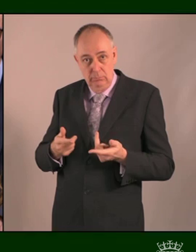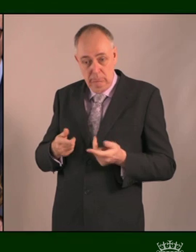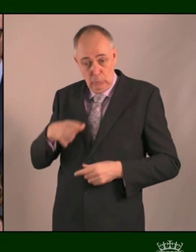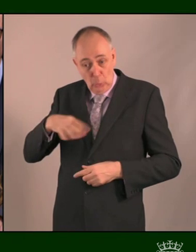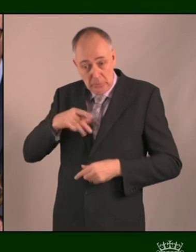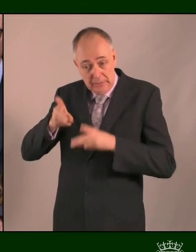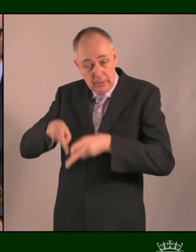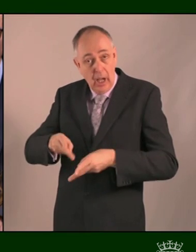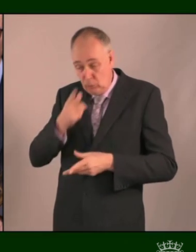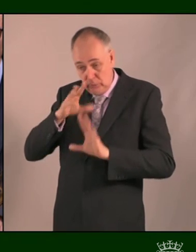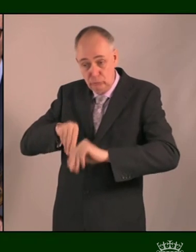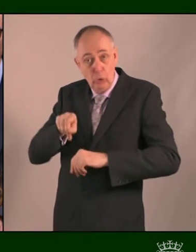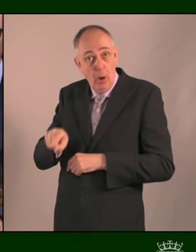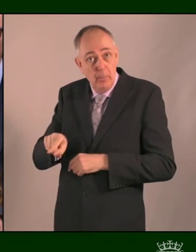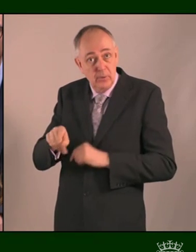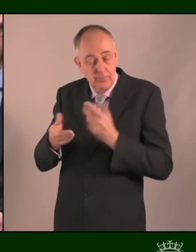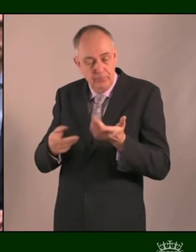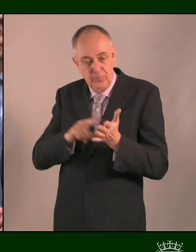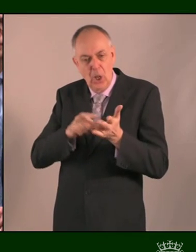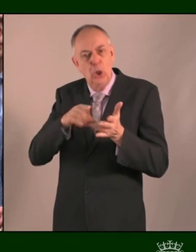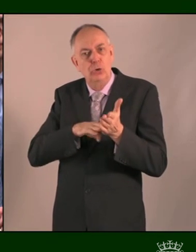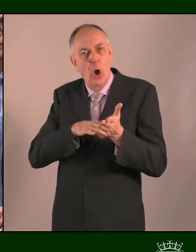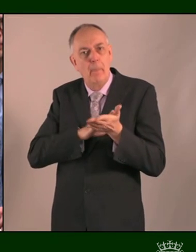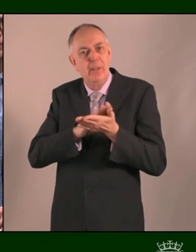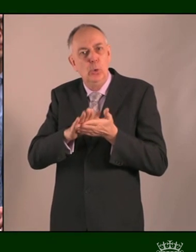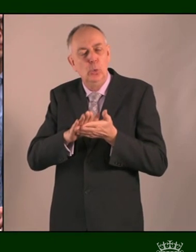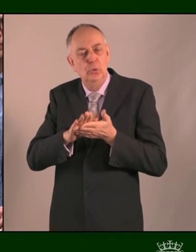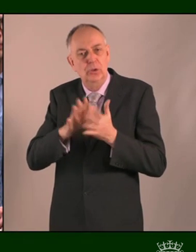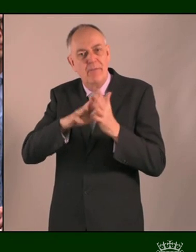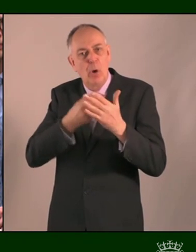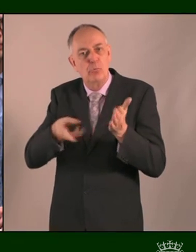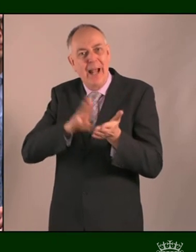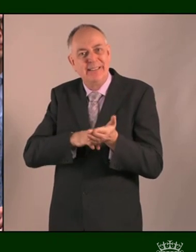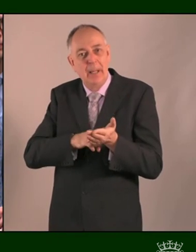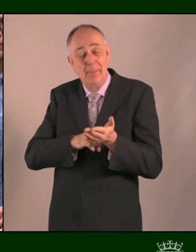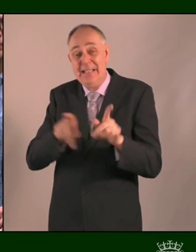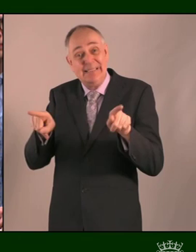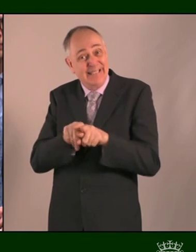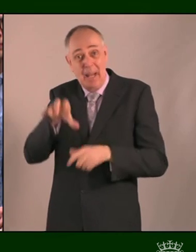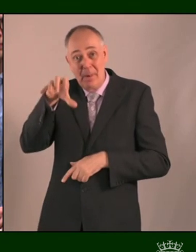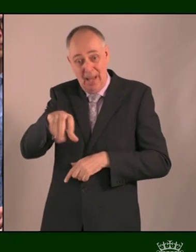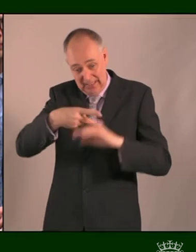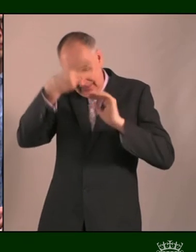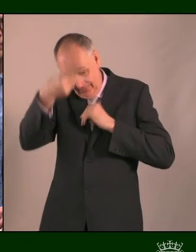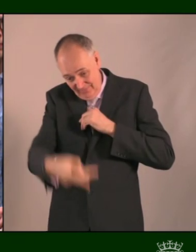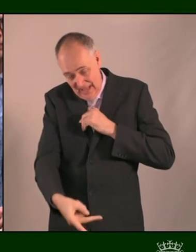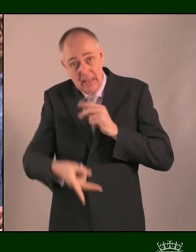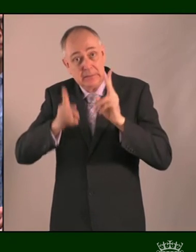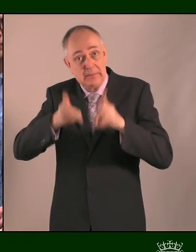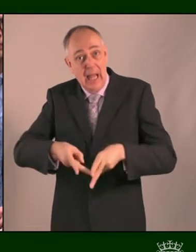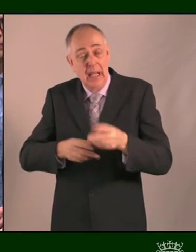It came just five weeks after Tom Hughes from Wrexham fell to his death at the same site in similar circumstances.